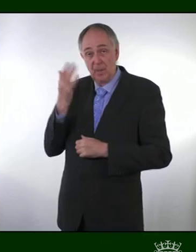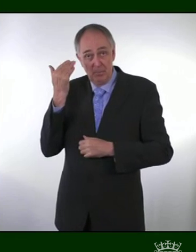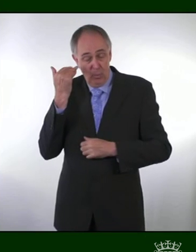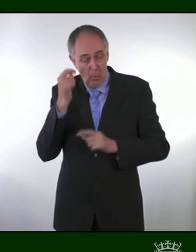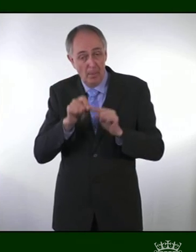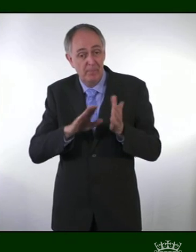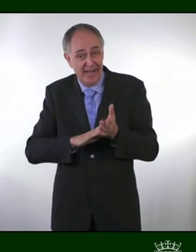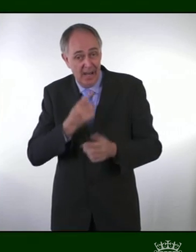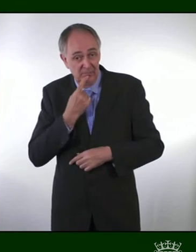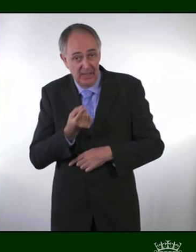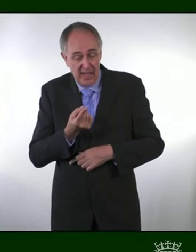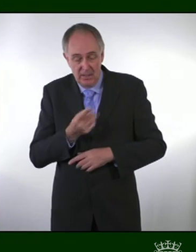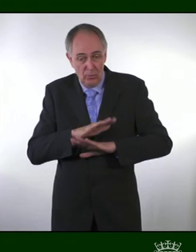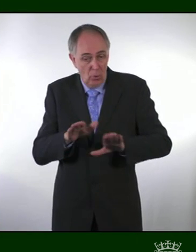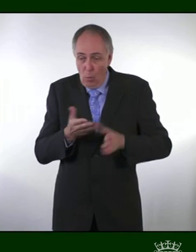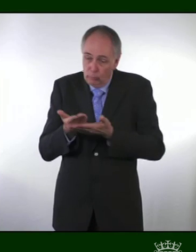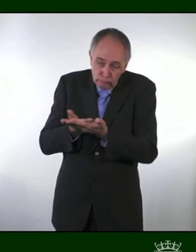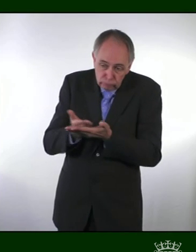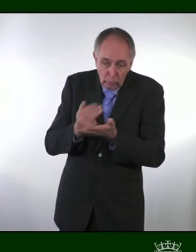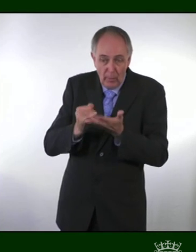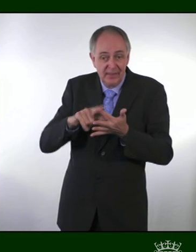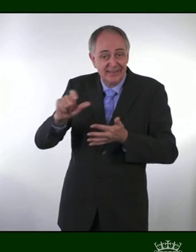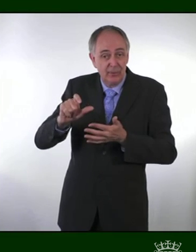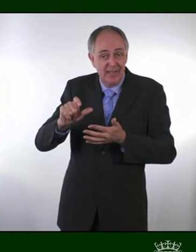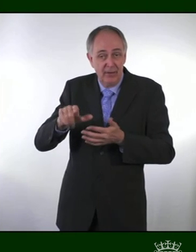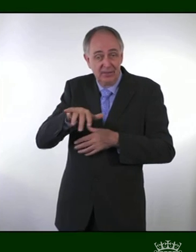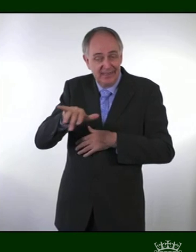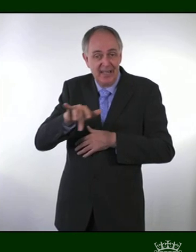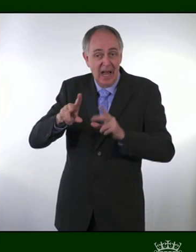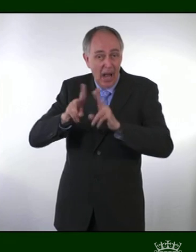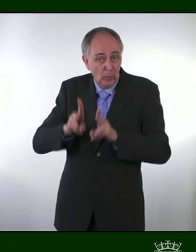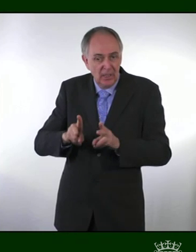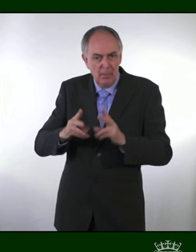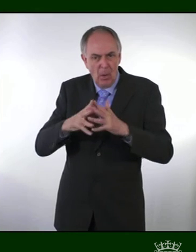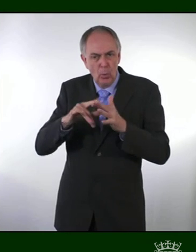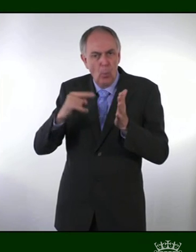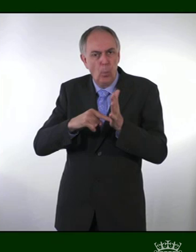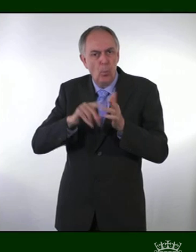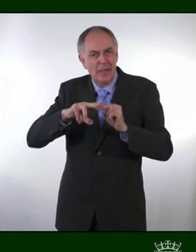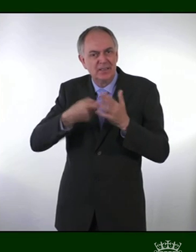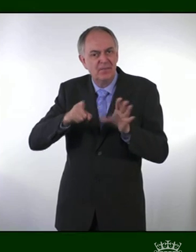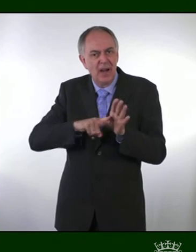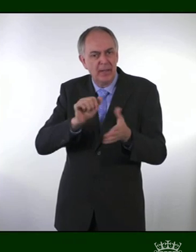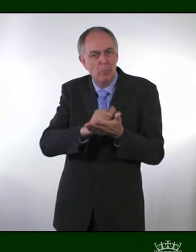The Prime Minister has previously stated to the House that he had no correspondence or discussions with the Secretary of State for Housing, Communities and Local Government about the Westferry Printworks application.